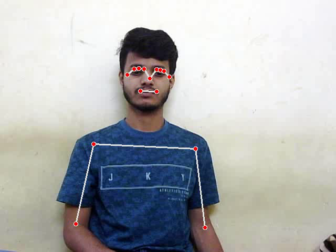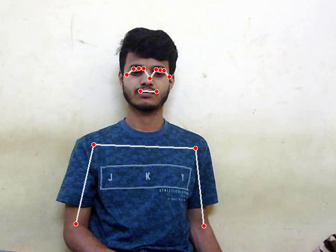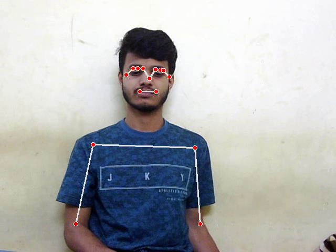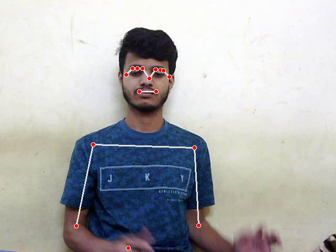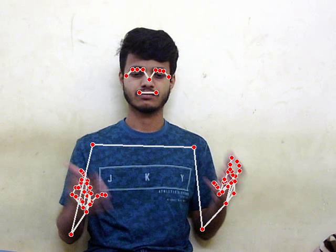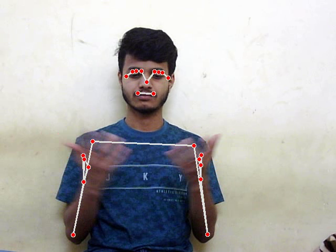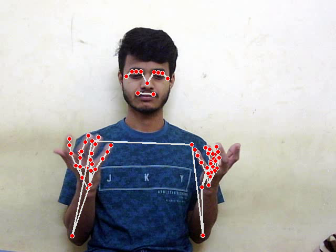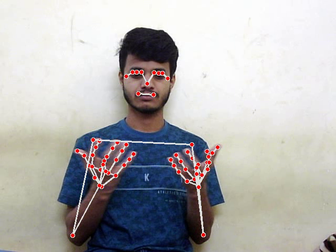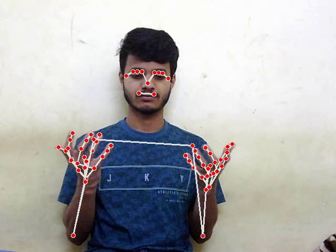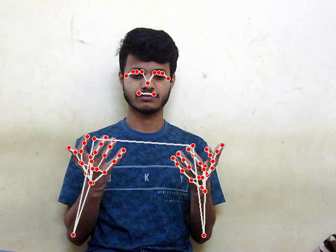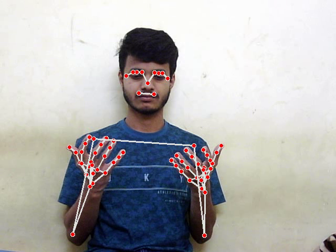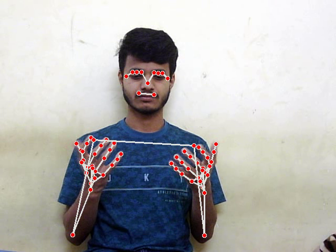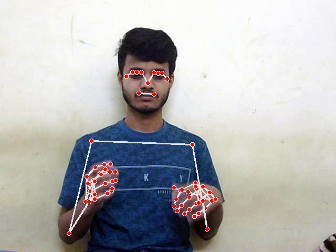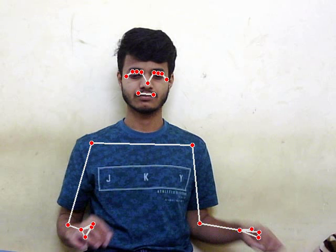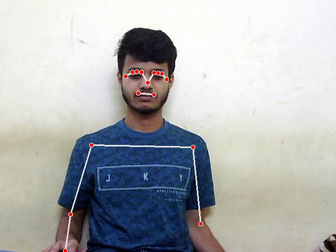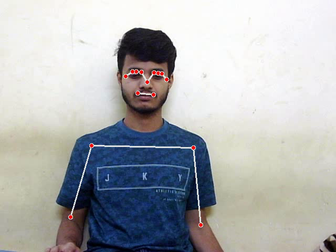what